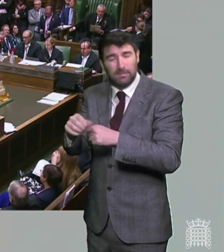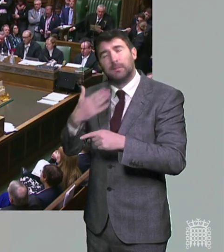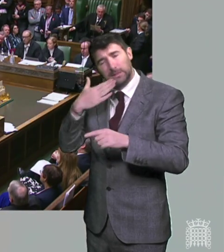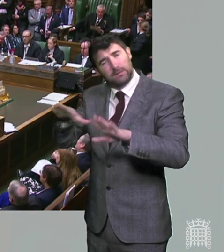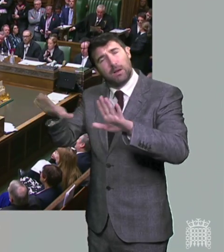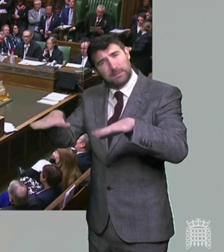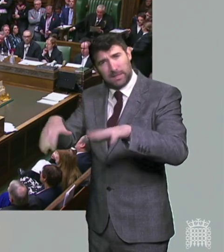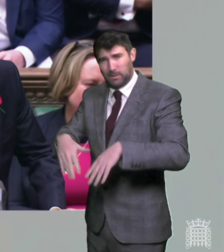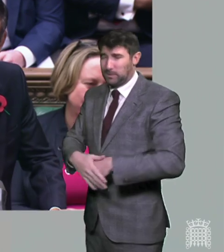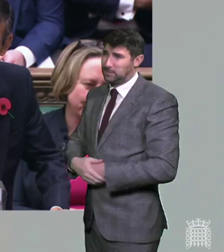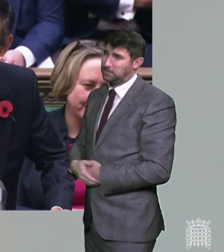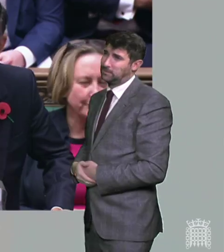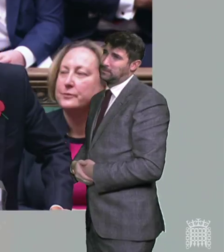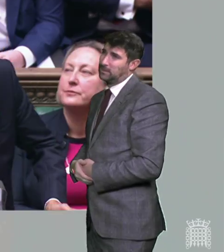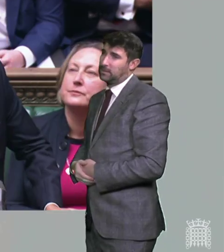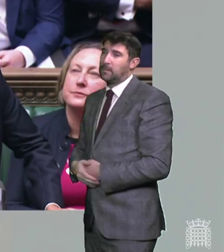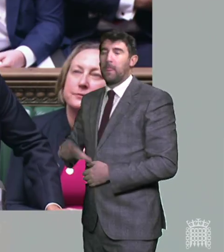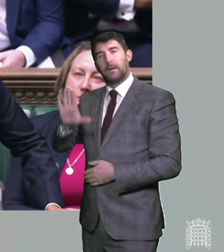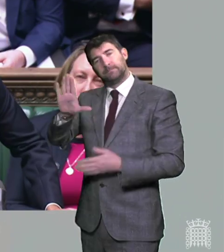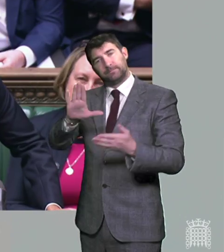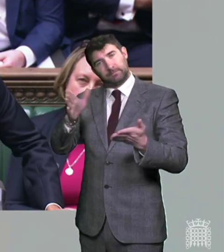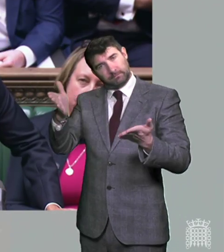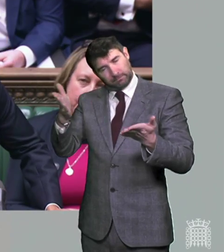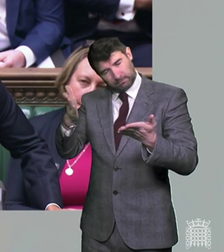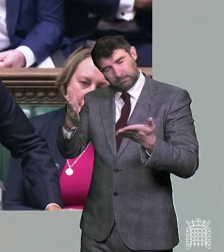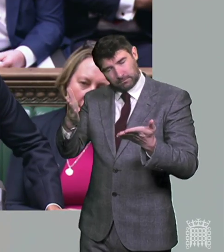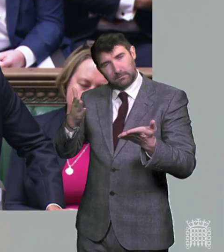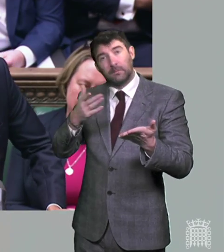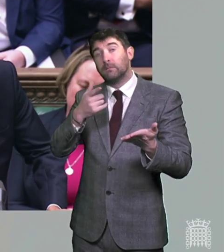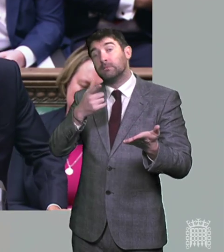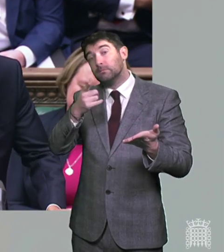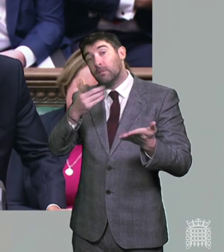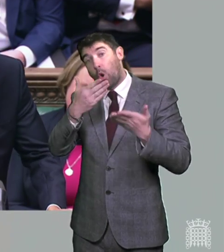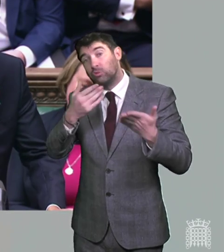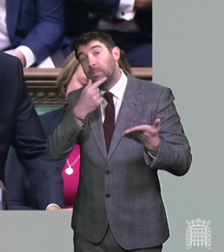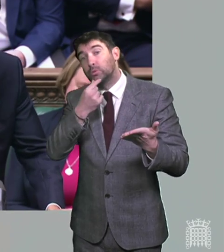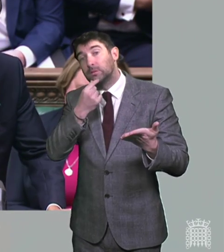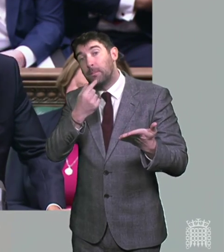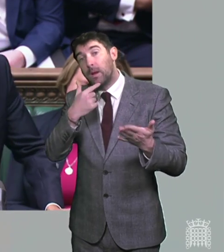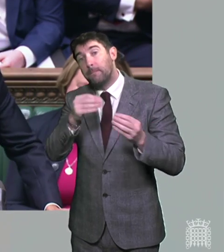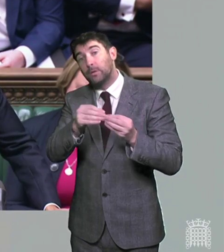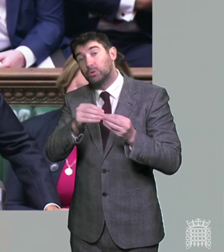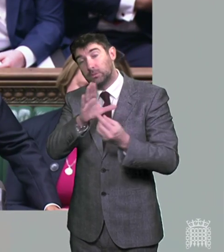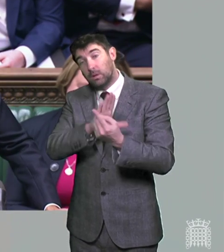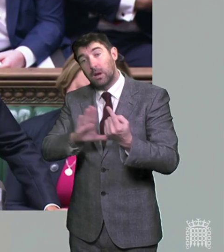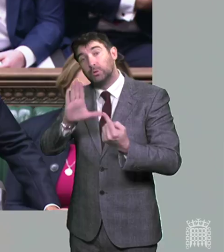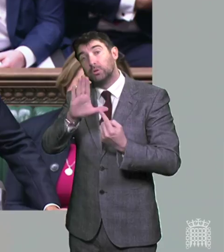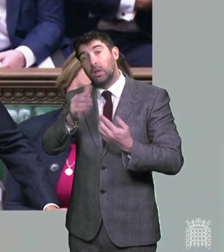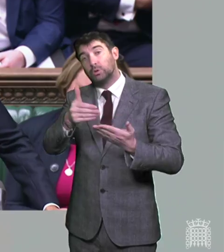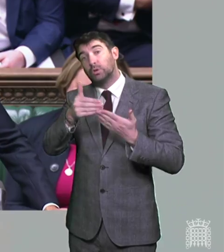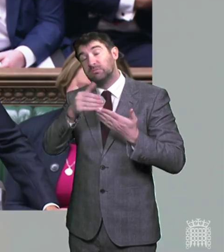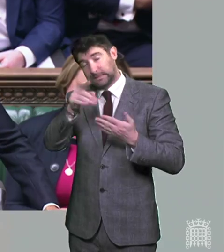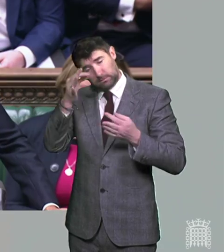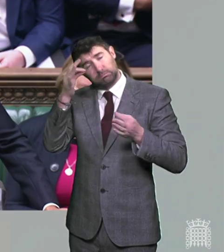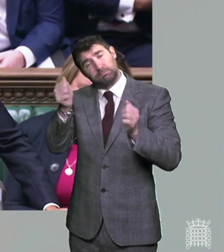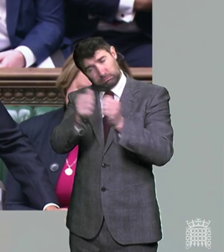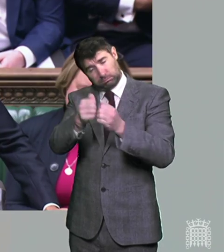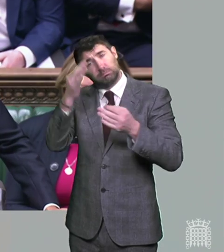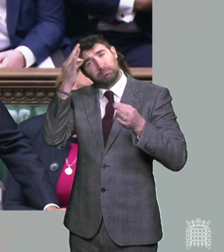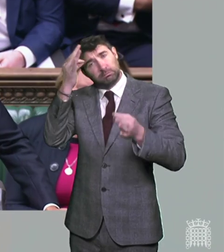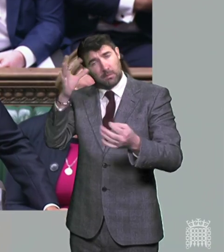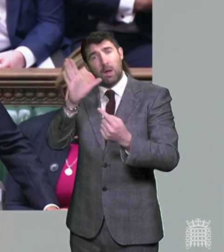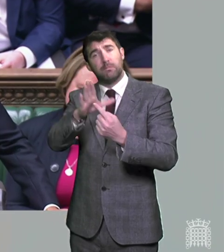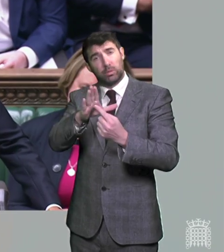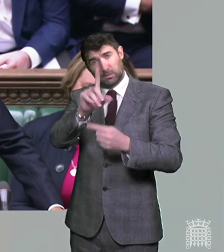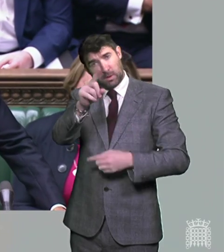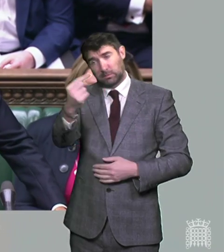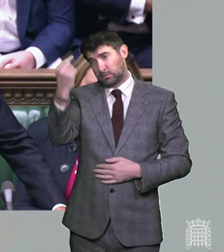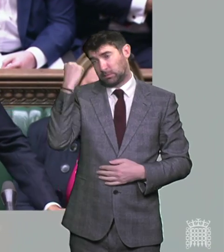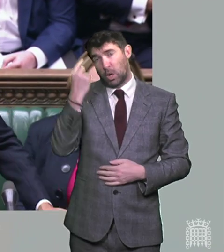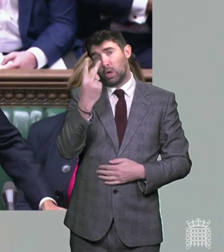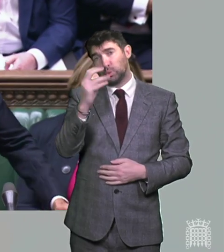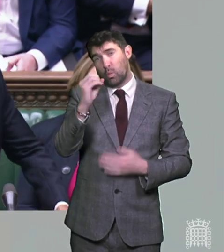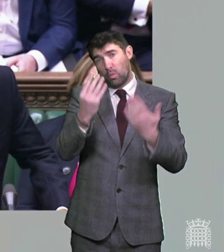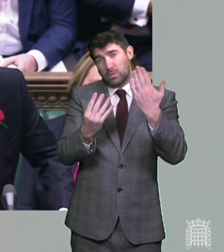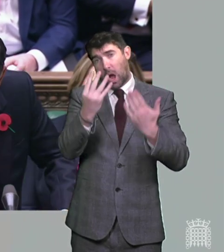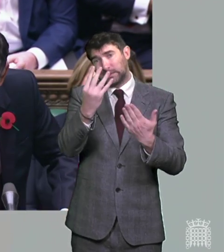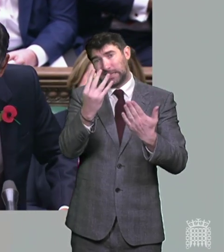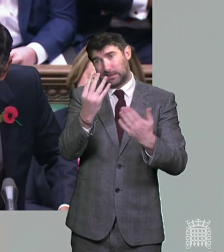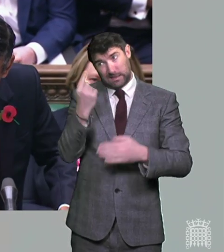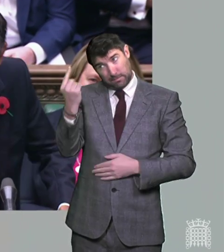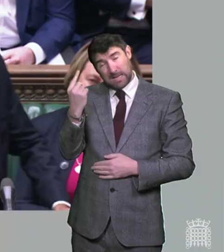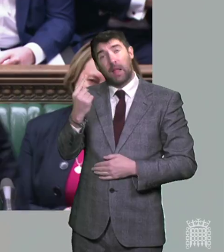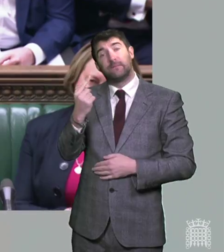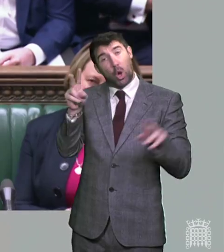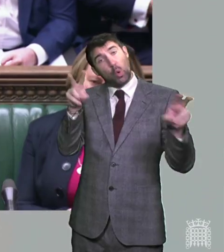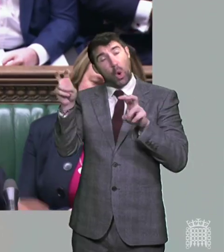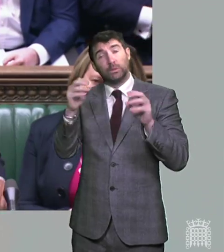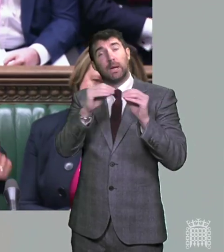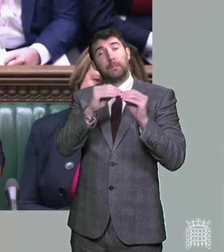The right honourable and learned Gentleman rightly raises the topic of national security, because it is important, but this is the person who, in 2019, told the BBC—and I quote—“I